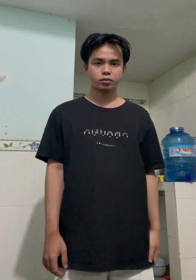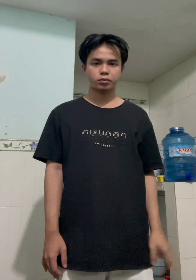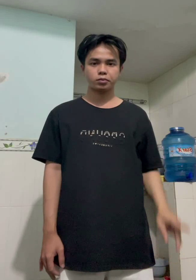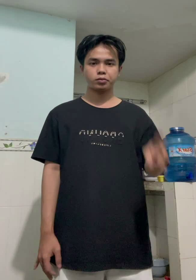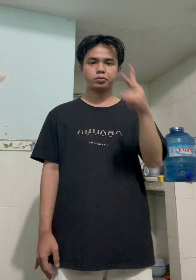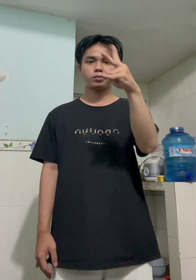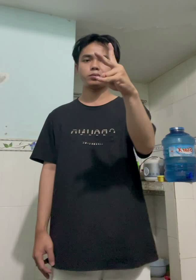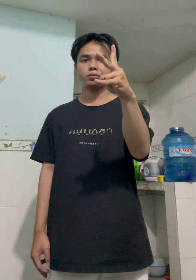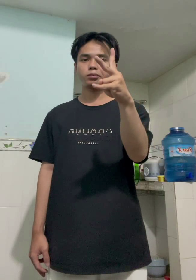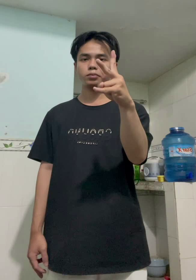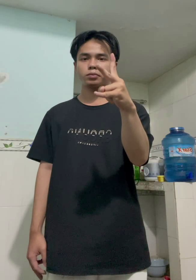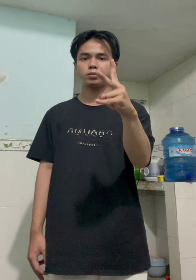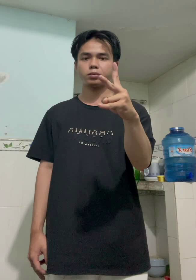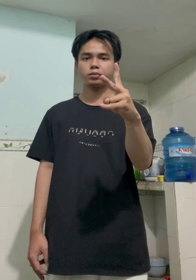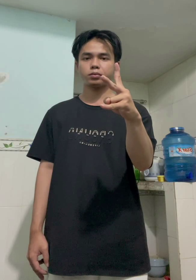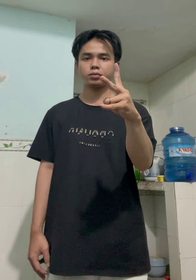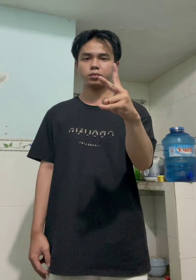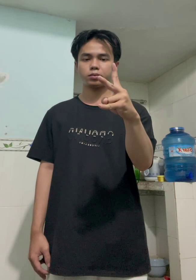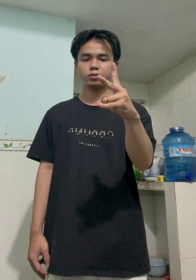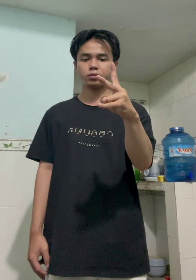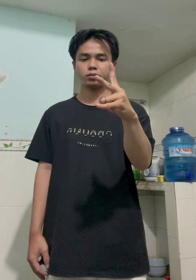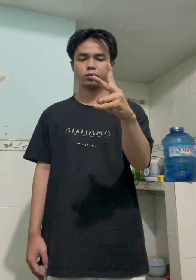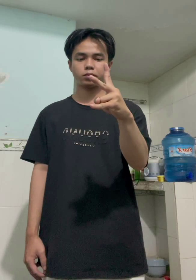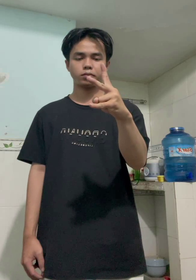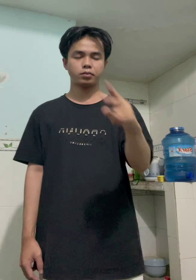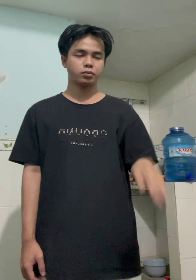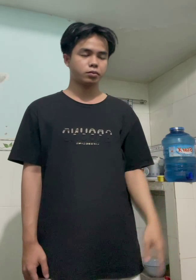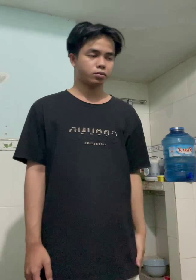h